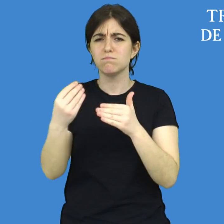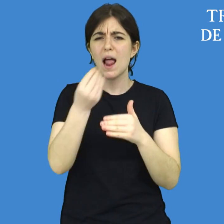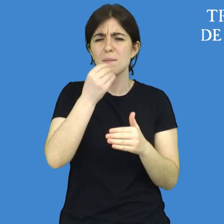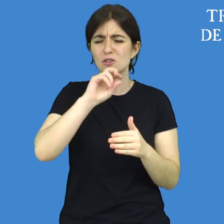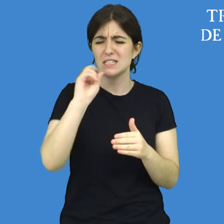comer